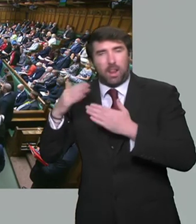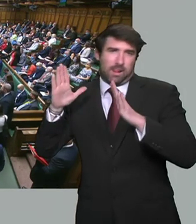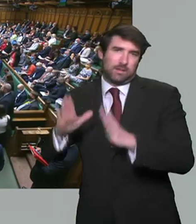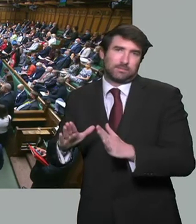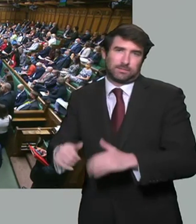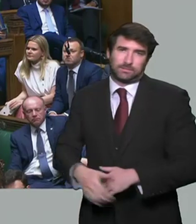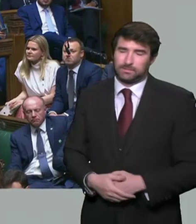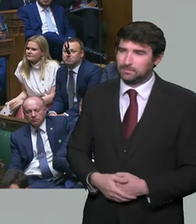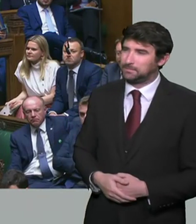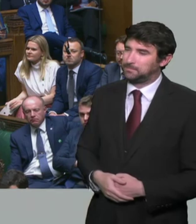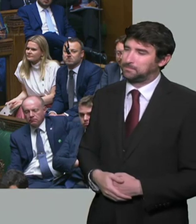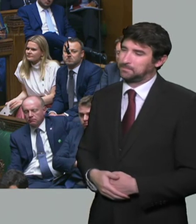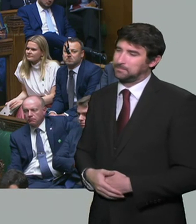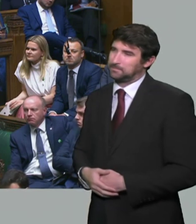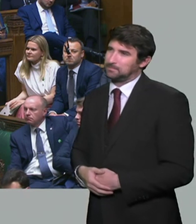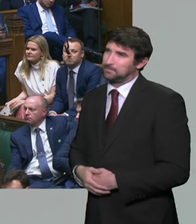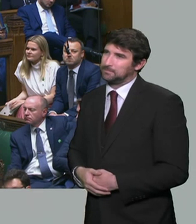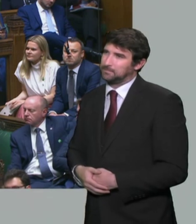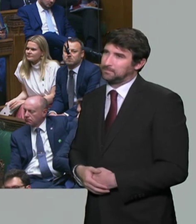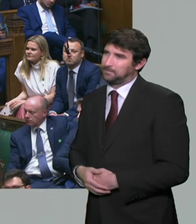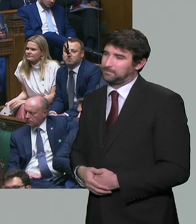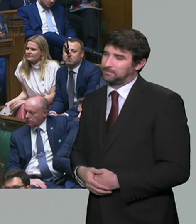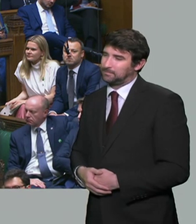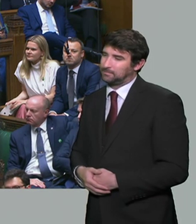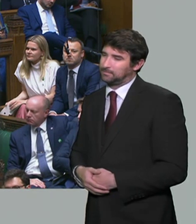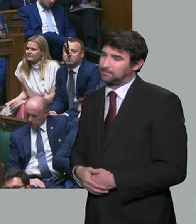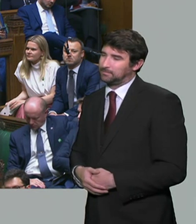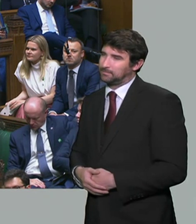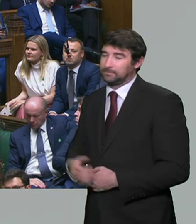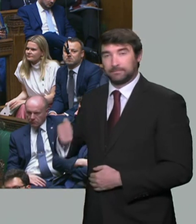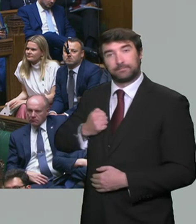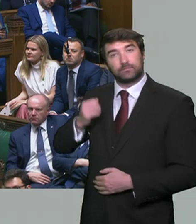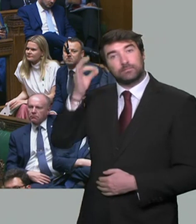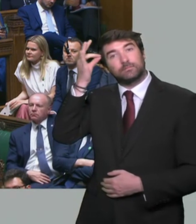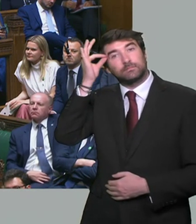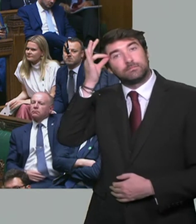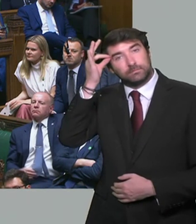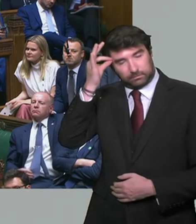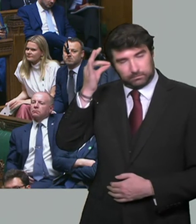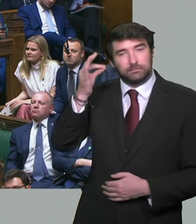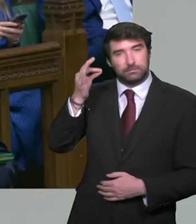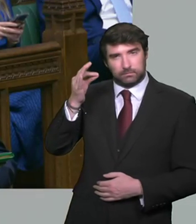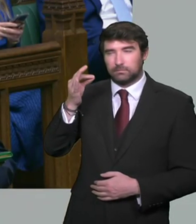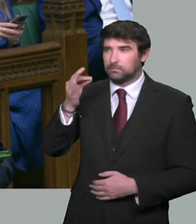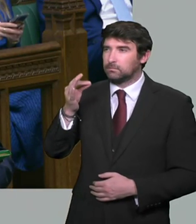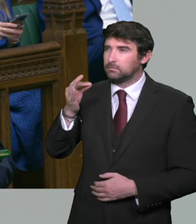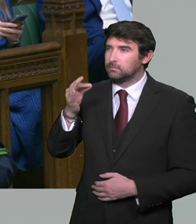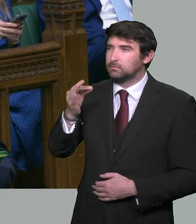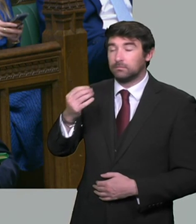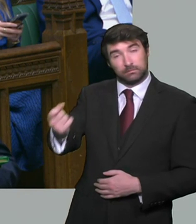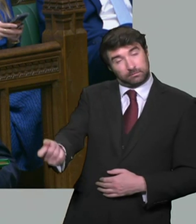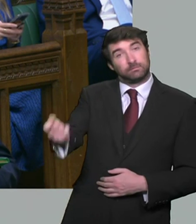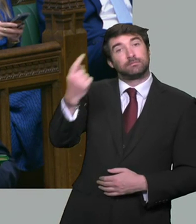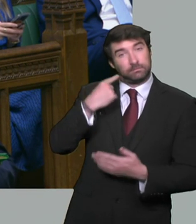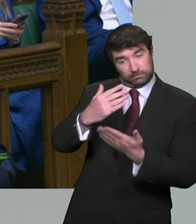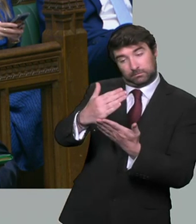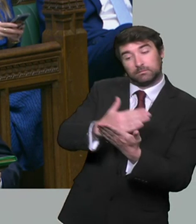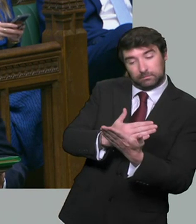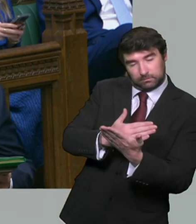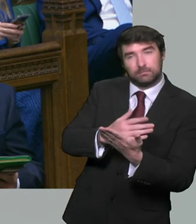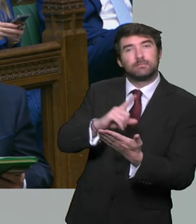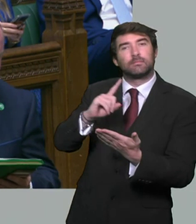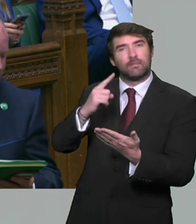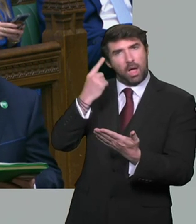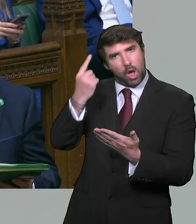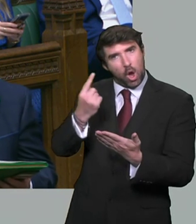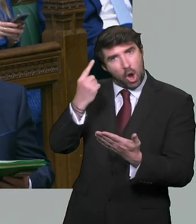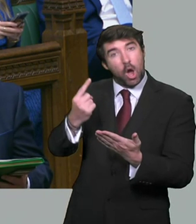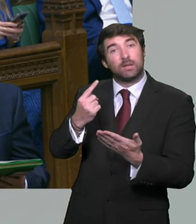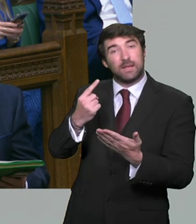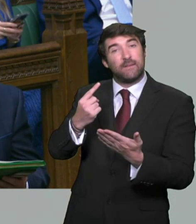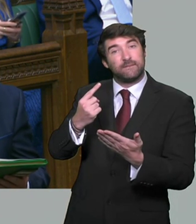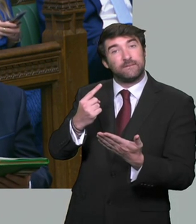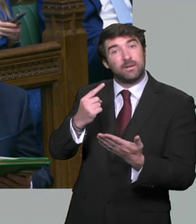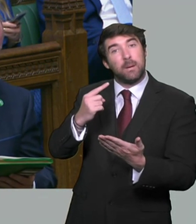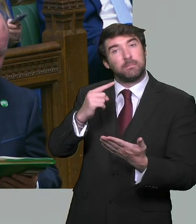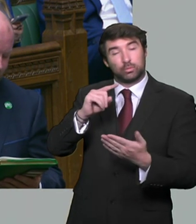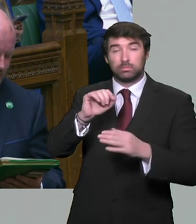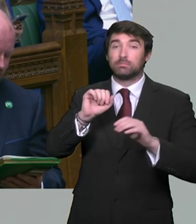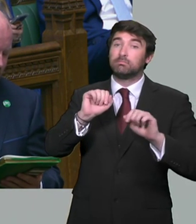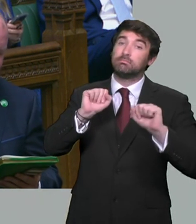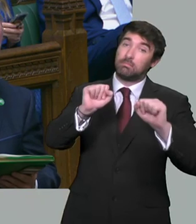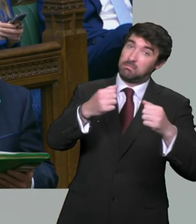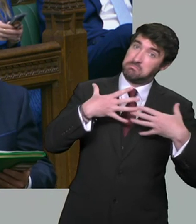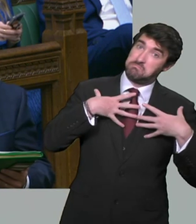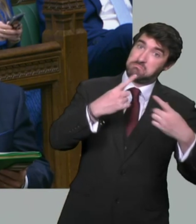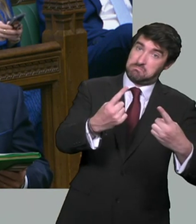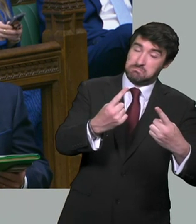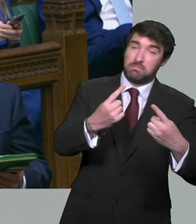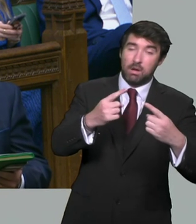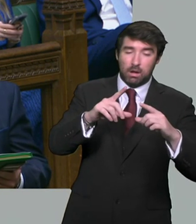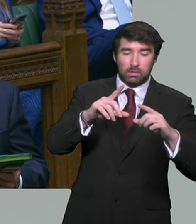Einion and Elliw Jones from Mynydd Mostyn dairy in my constituency have created a real buzz by offering a self-serve milk facility on their farm for the local community.